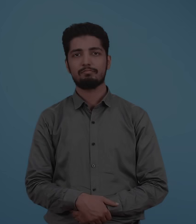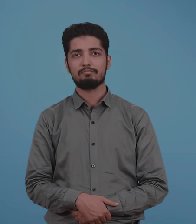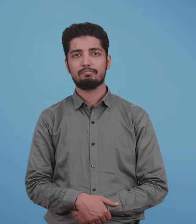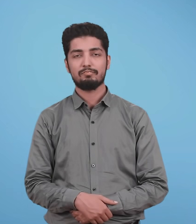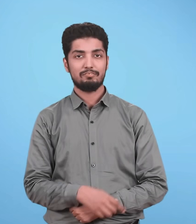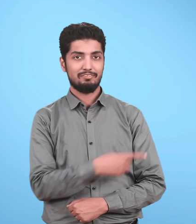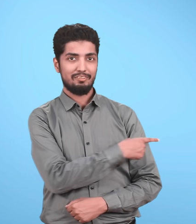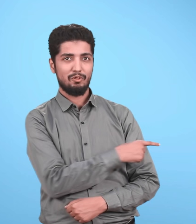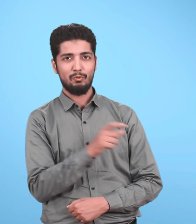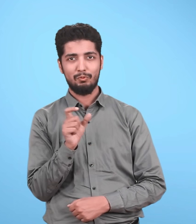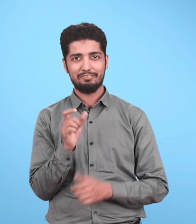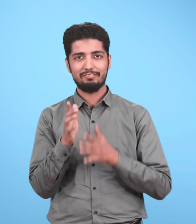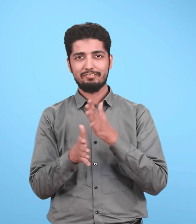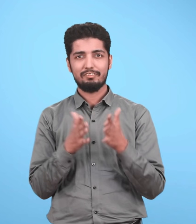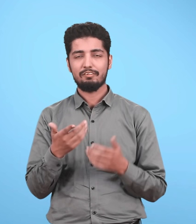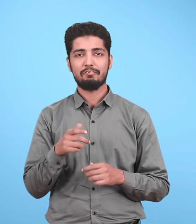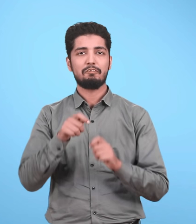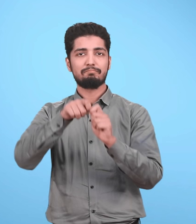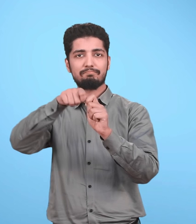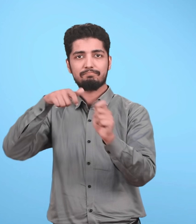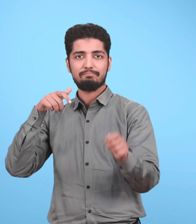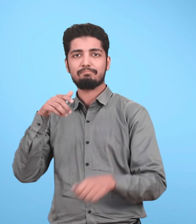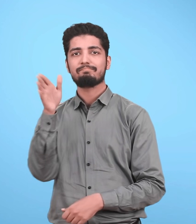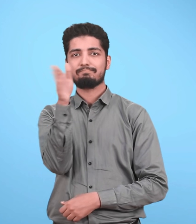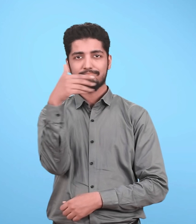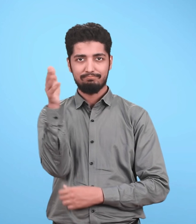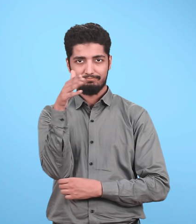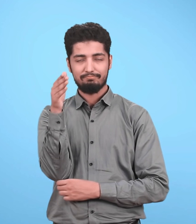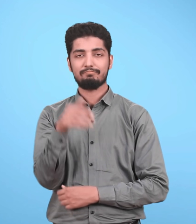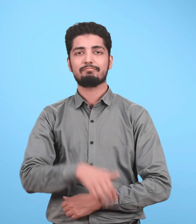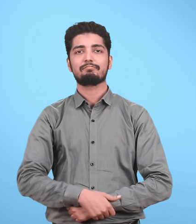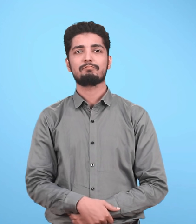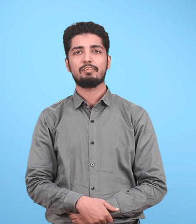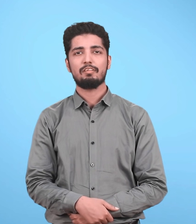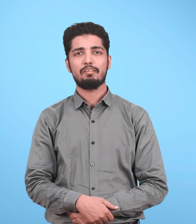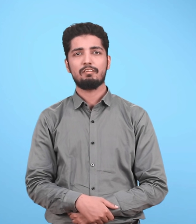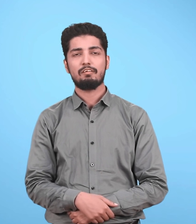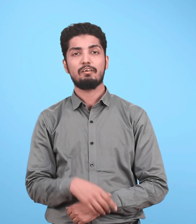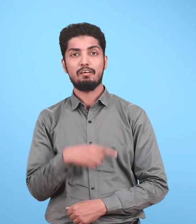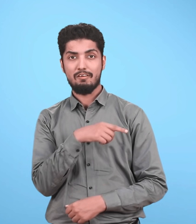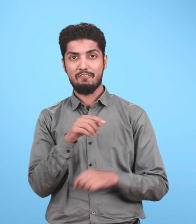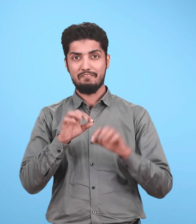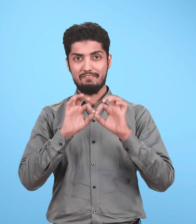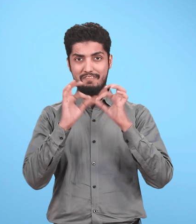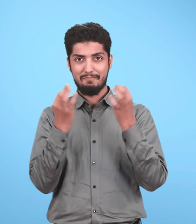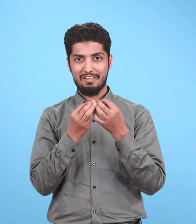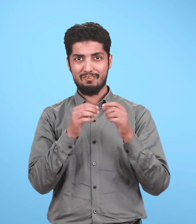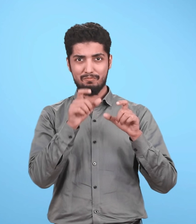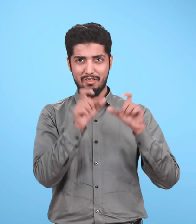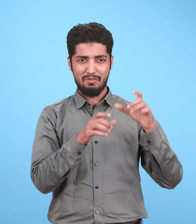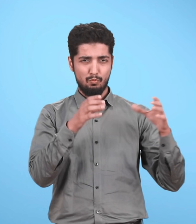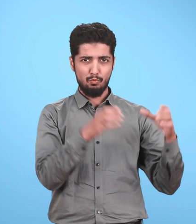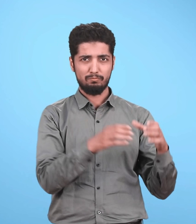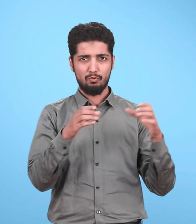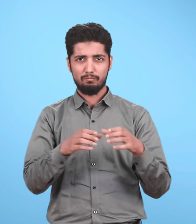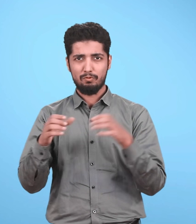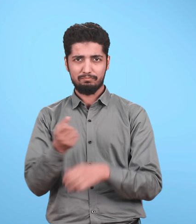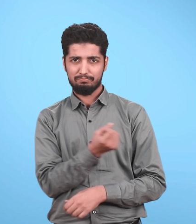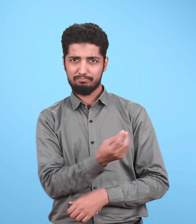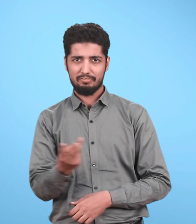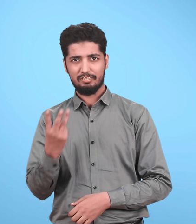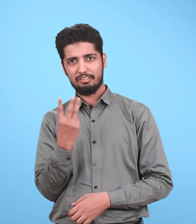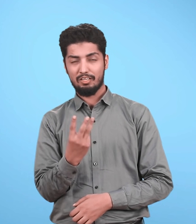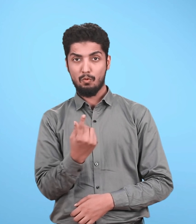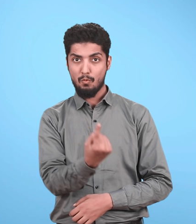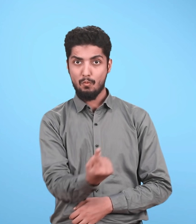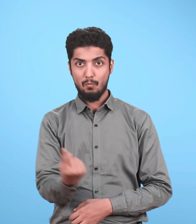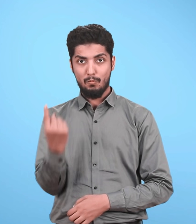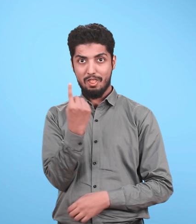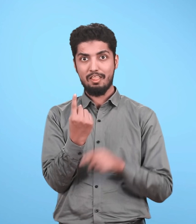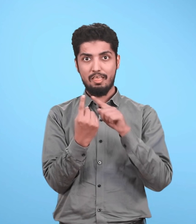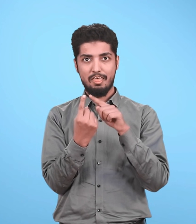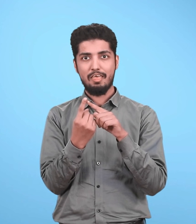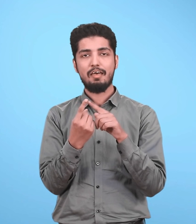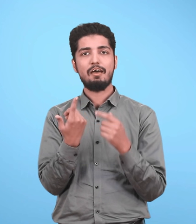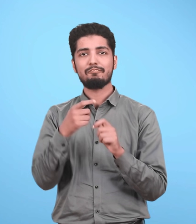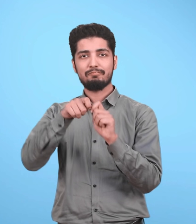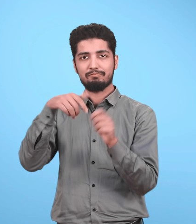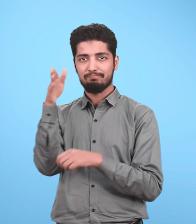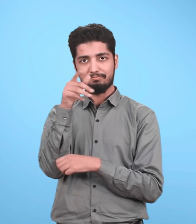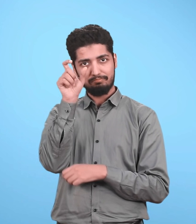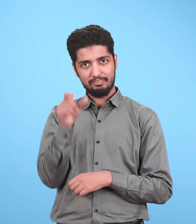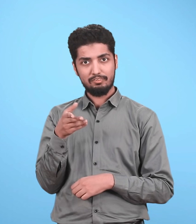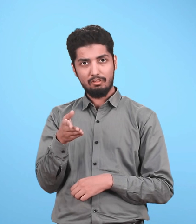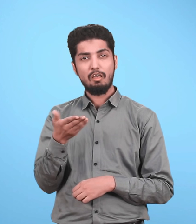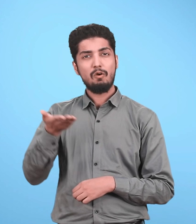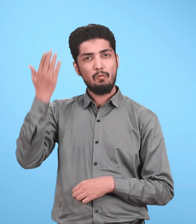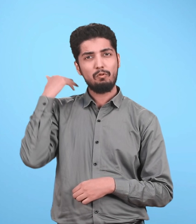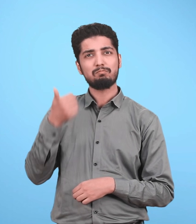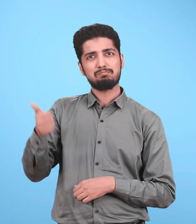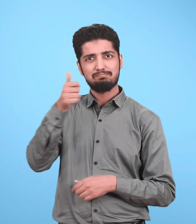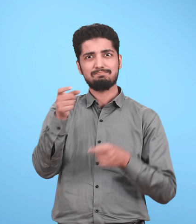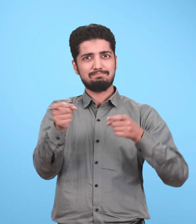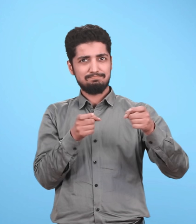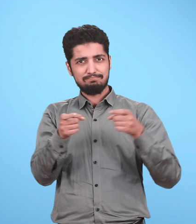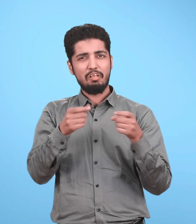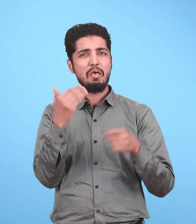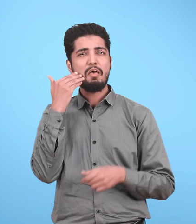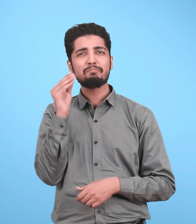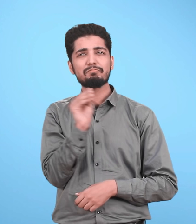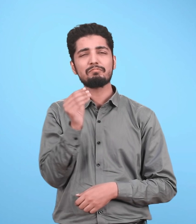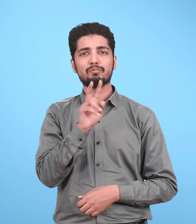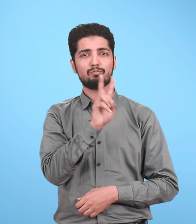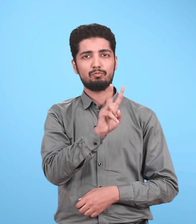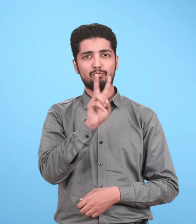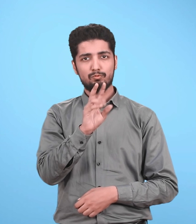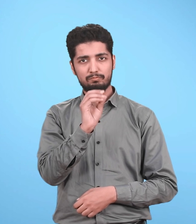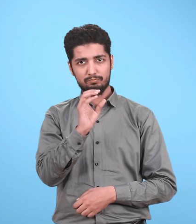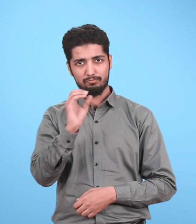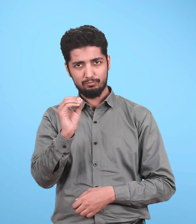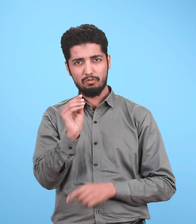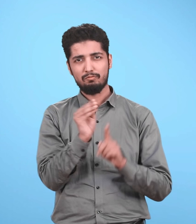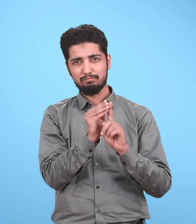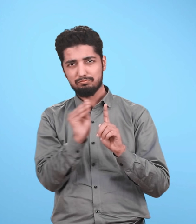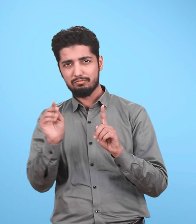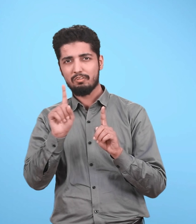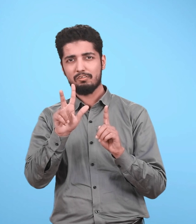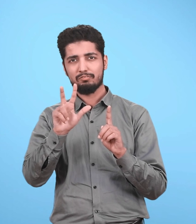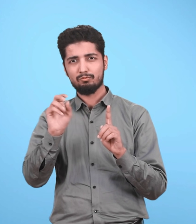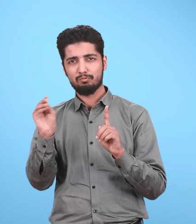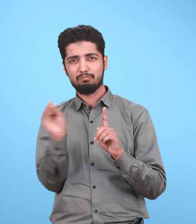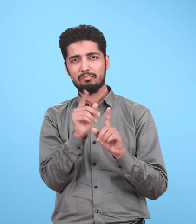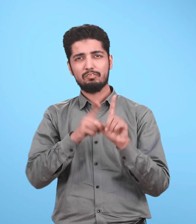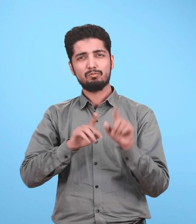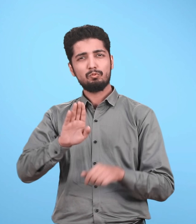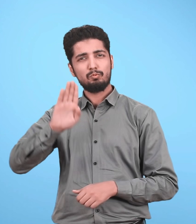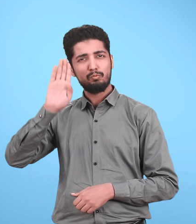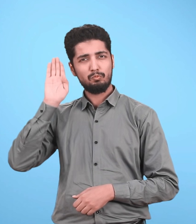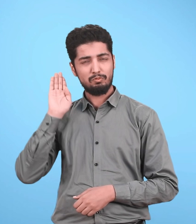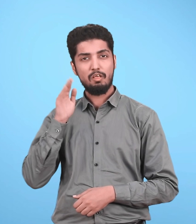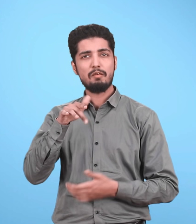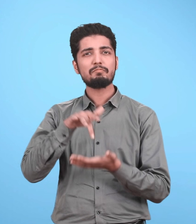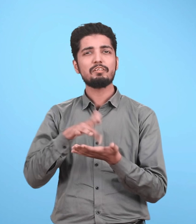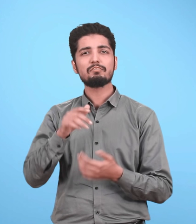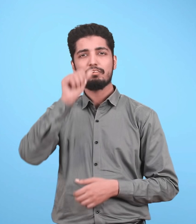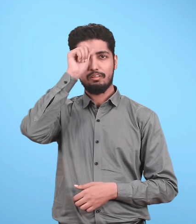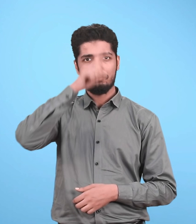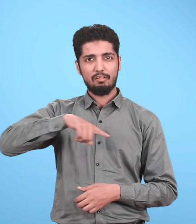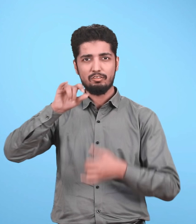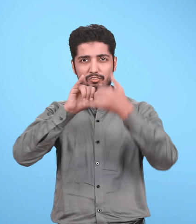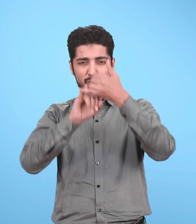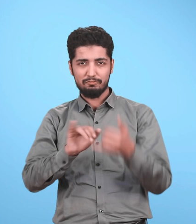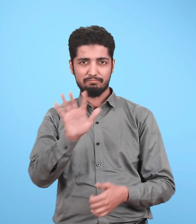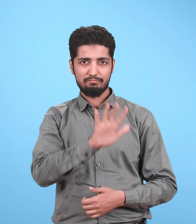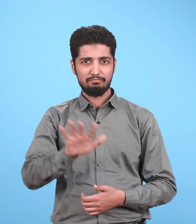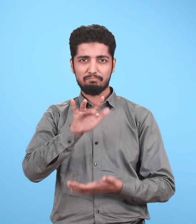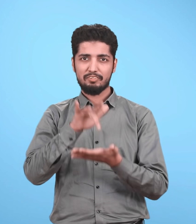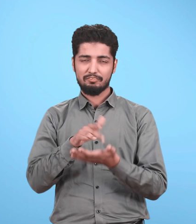Cheras This is the sign name for Cheras. They were one of the three families. That ruled South India between 2200 and 1800 years ago.